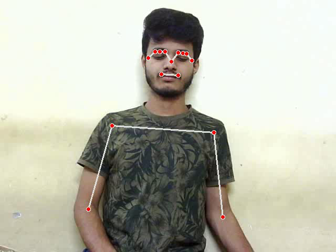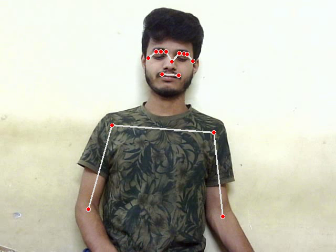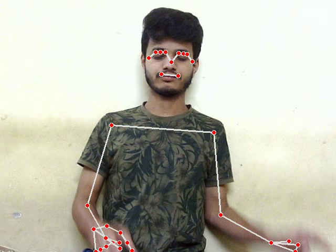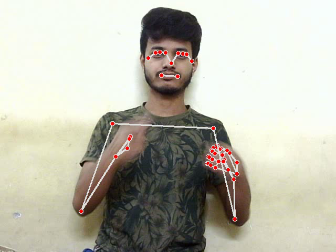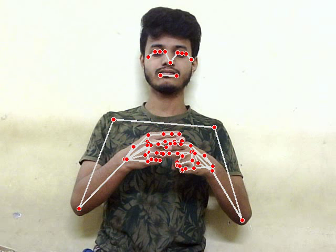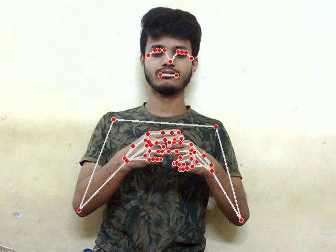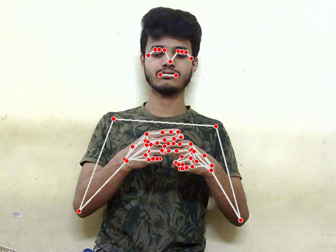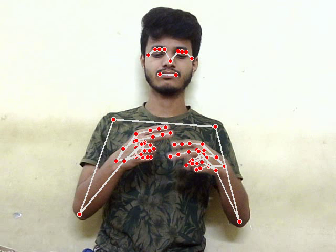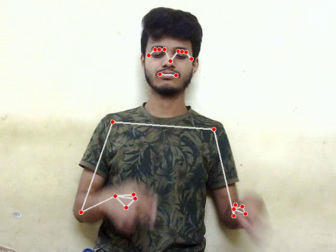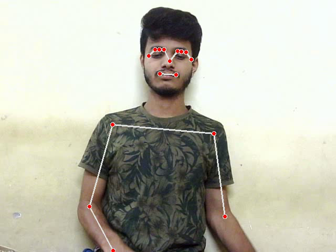name